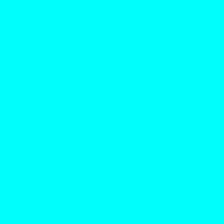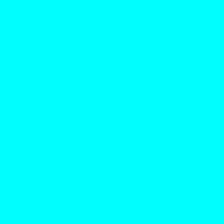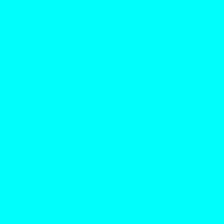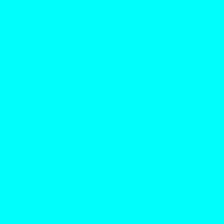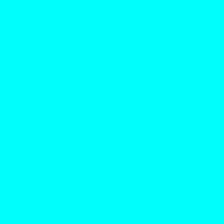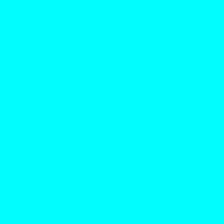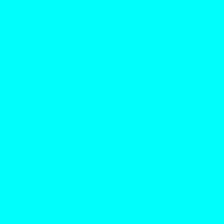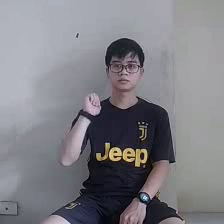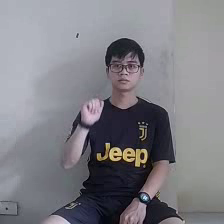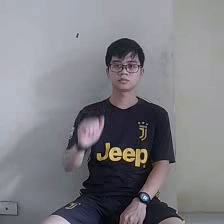Nghỉ ngơi